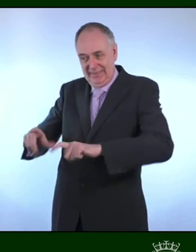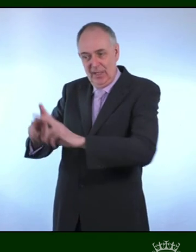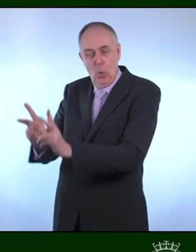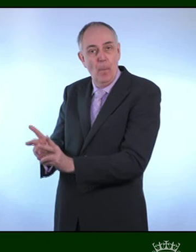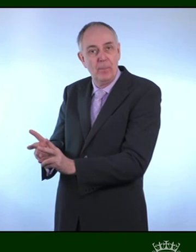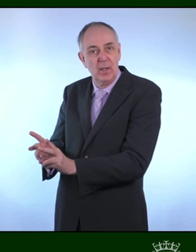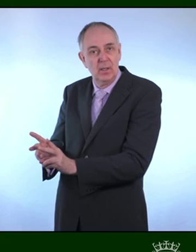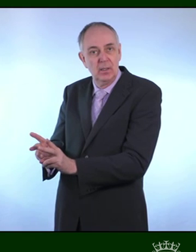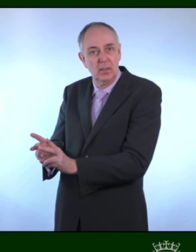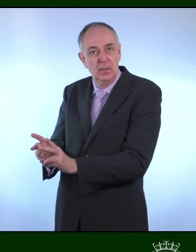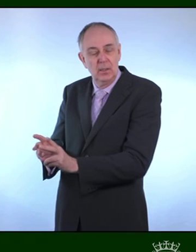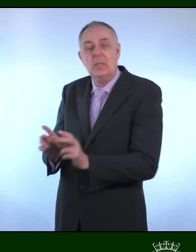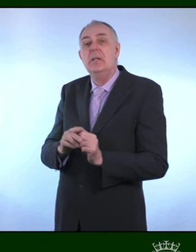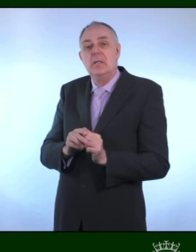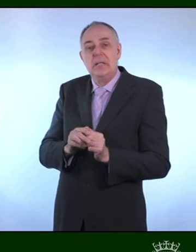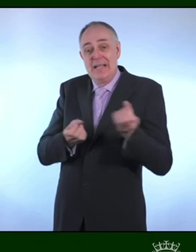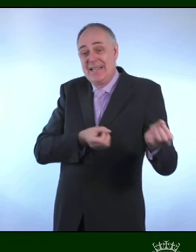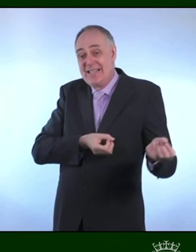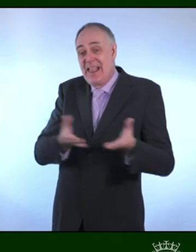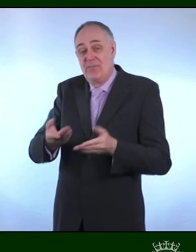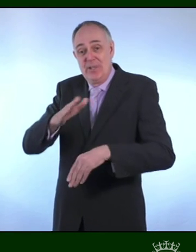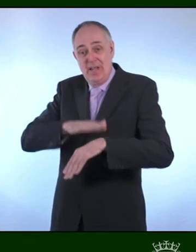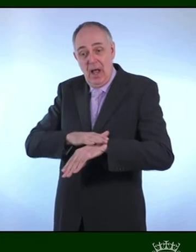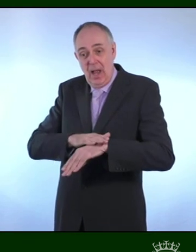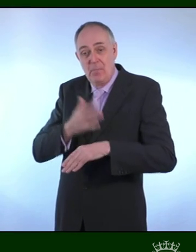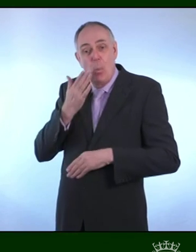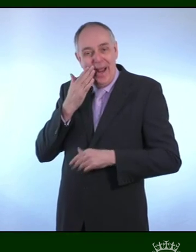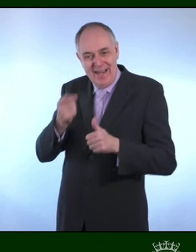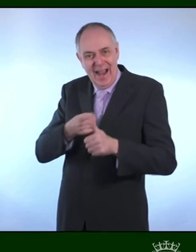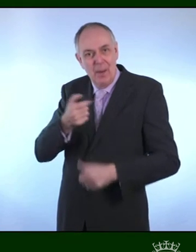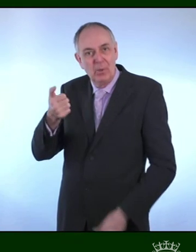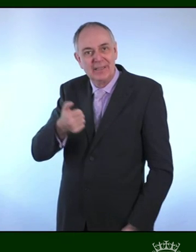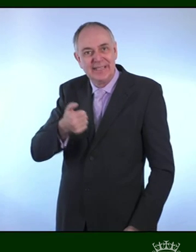They have been told that the next available food delivery slot is 16 April.